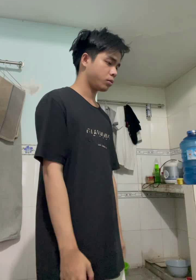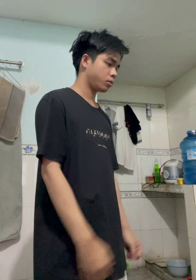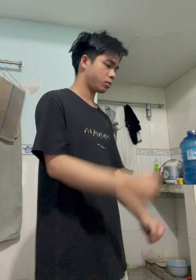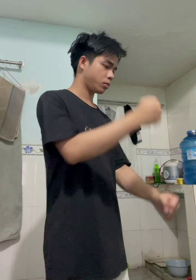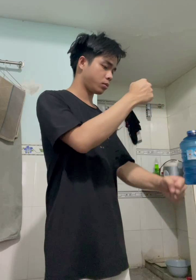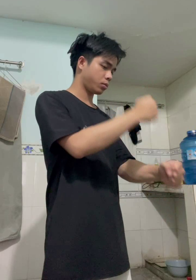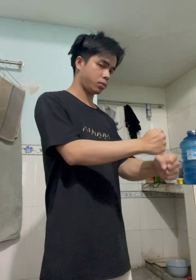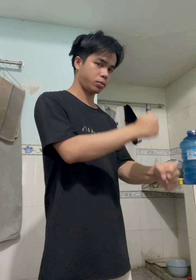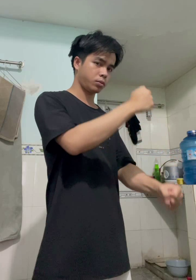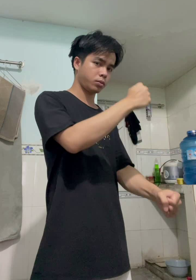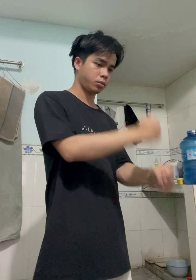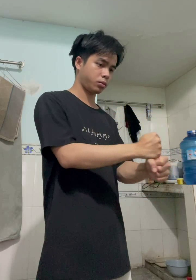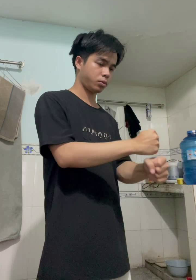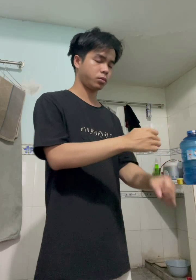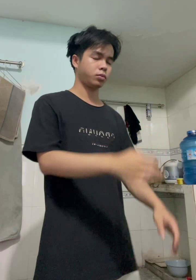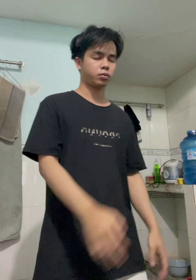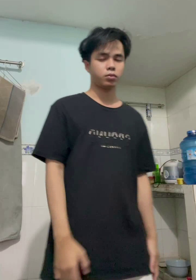cong viec